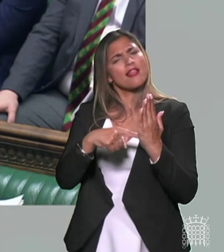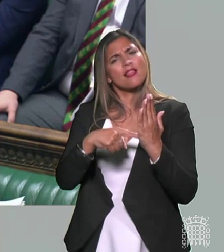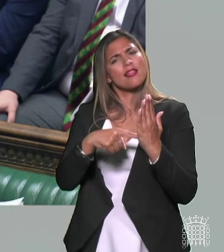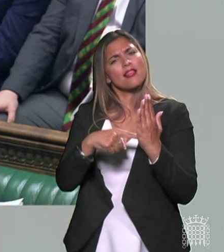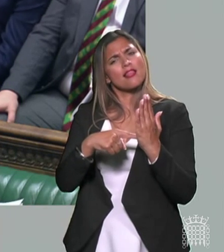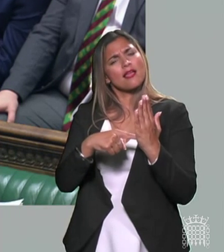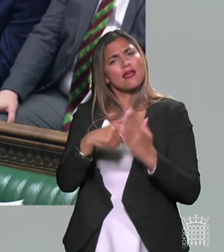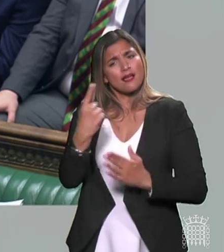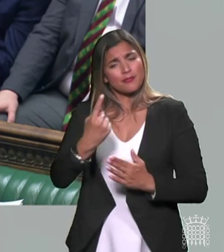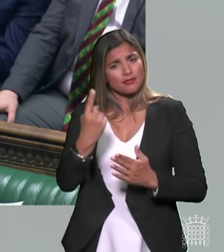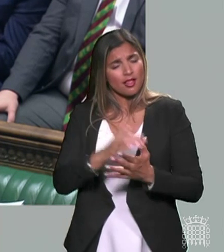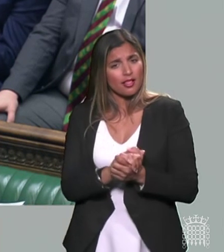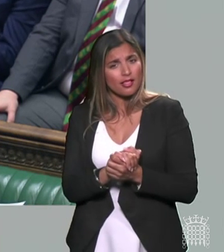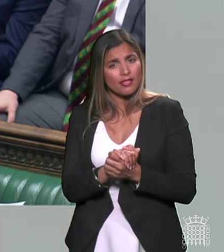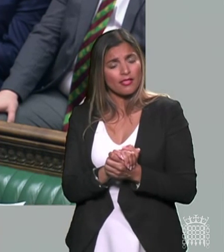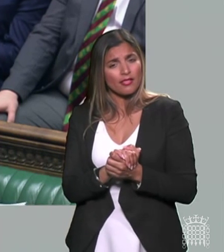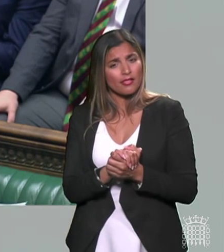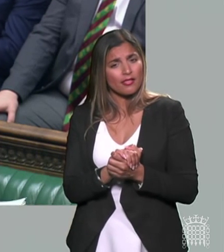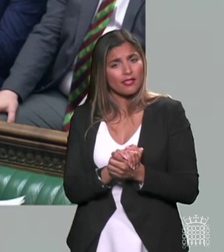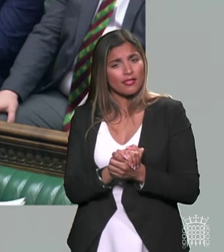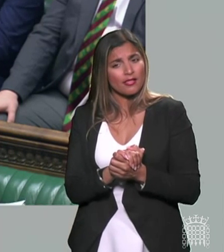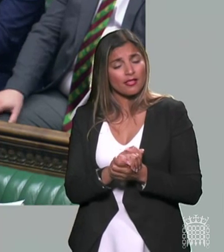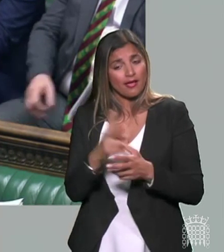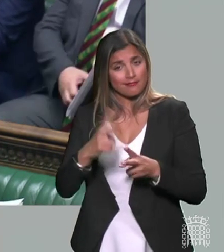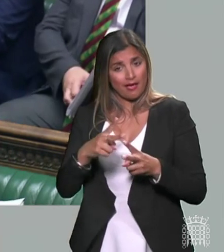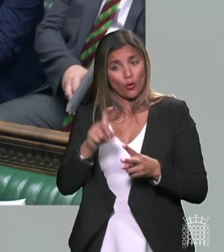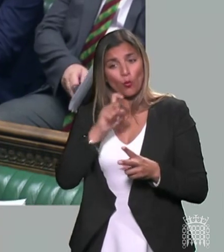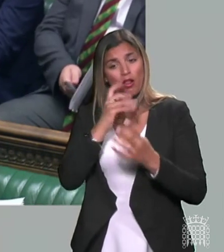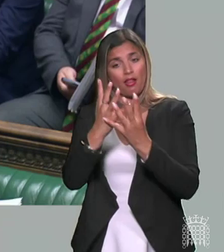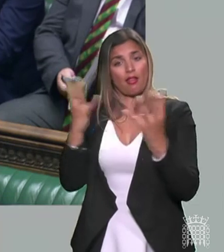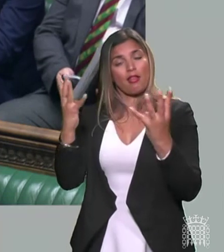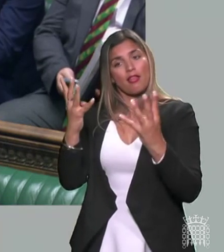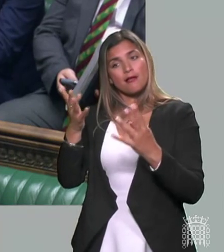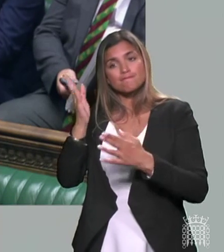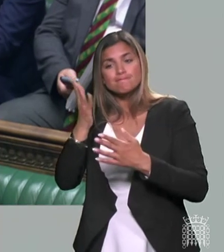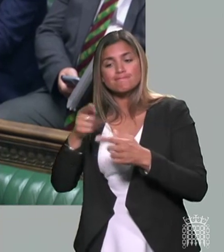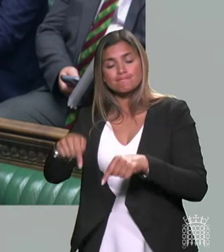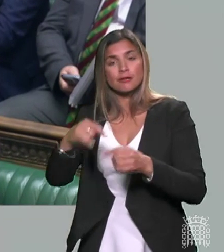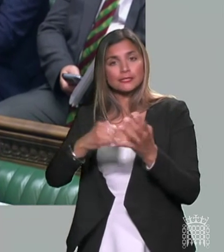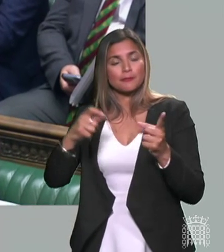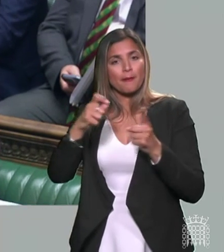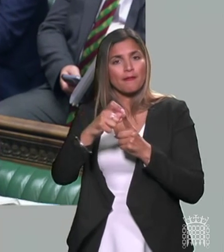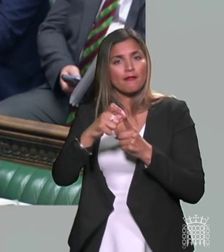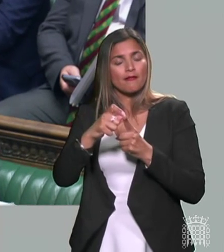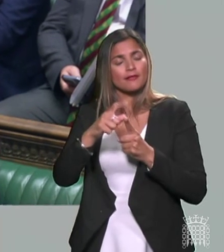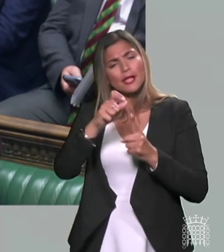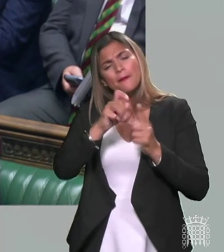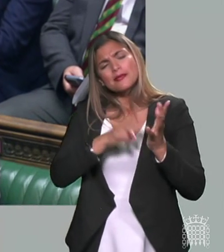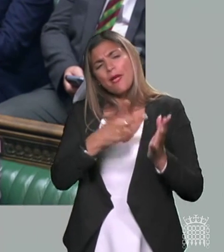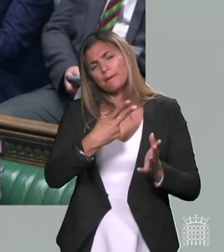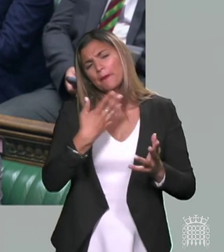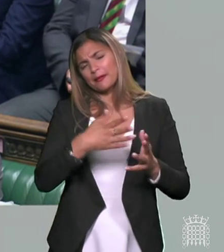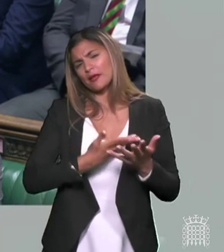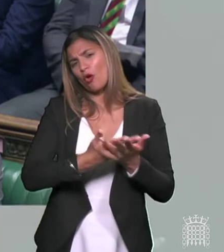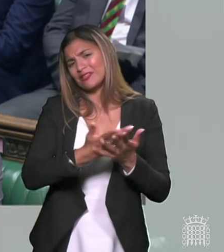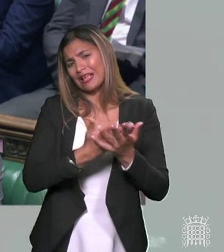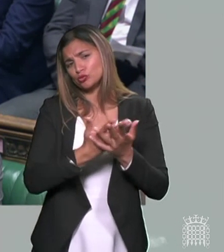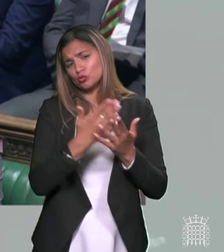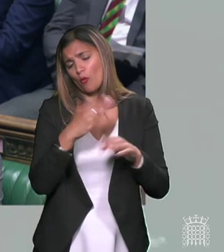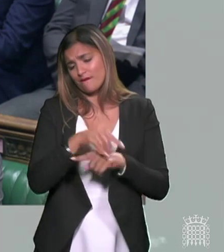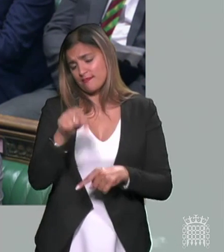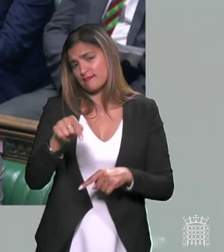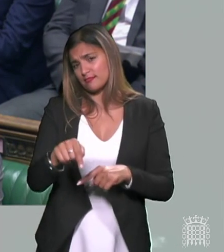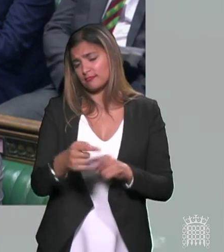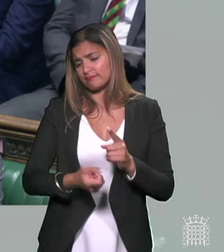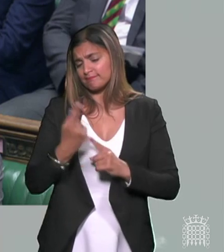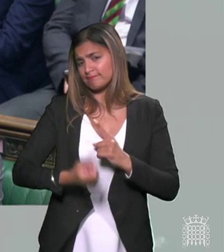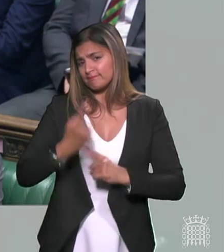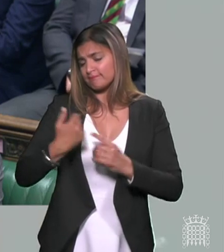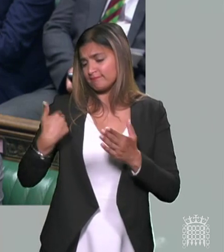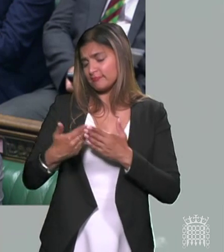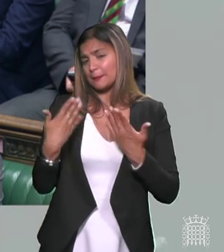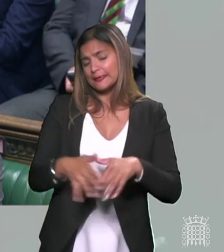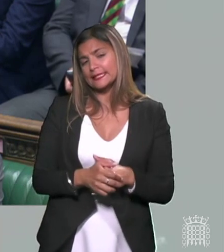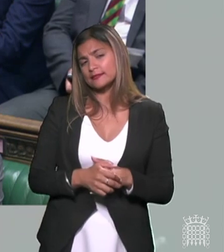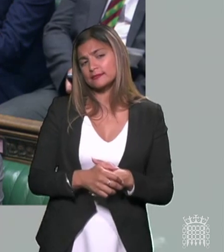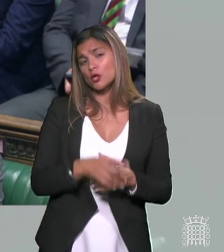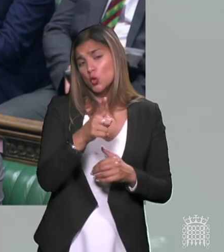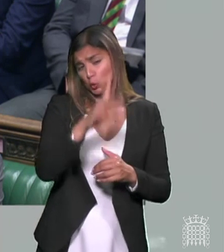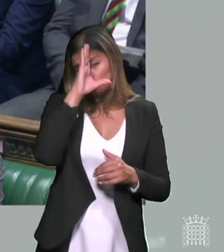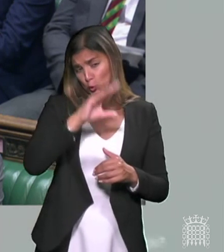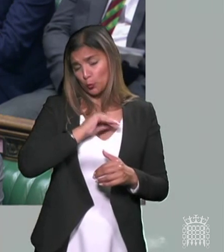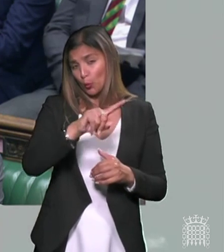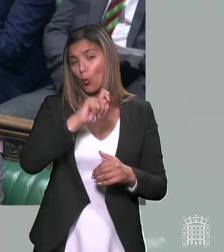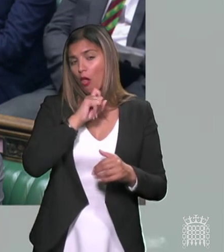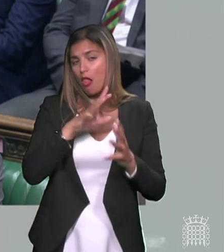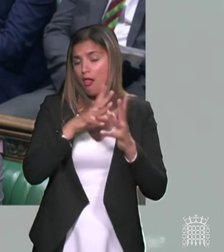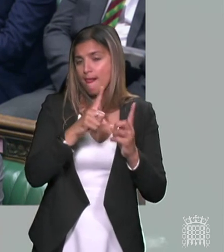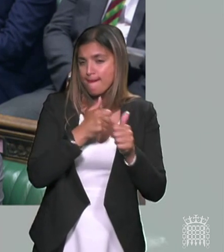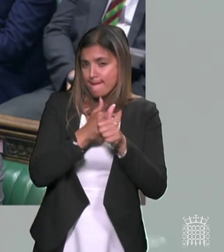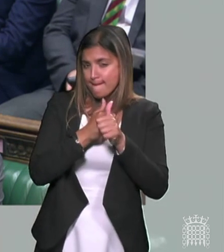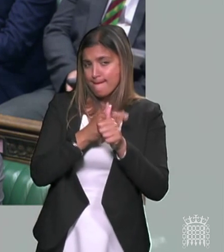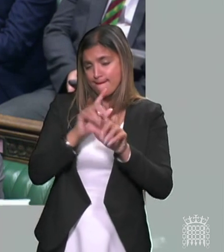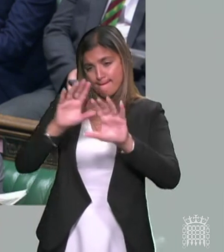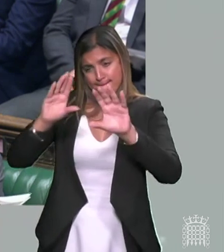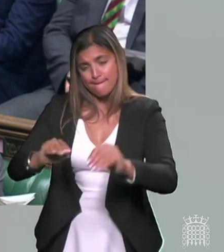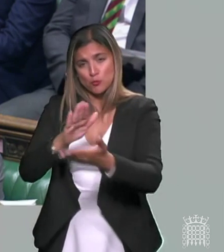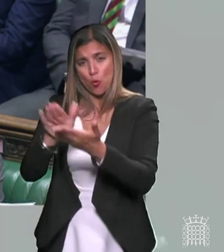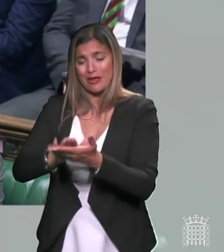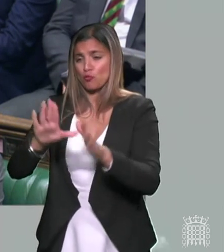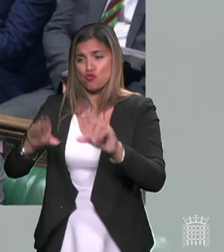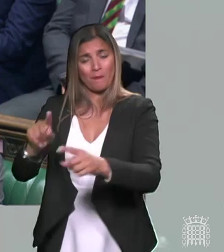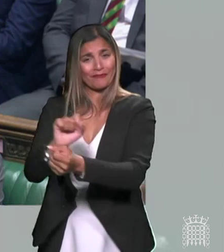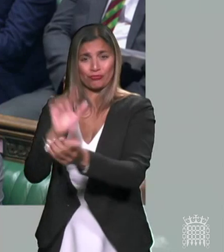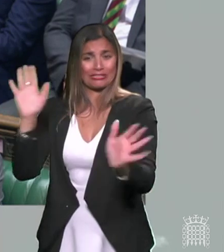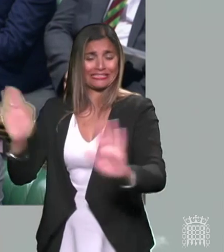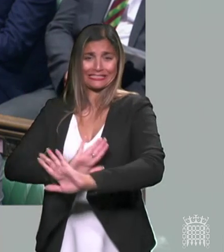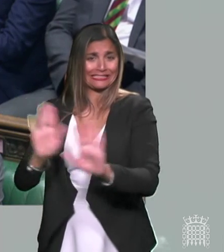He has another Parole Board hearing scheduled for September.The Prime Minister and I have communicated about this matter on numerous occasions, and he has assured me that he would do everything in his power to deal with this situation.